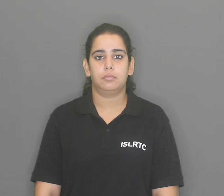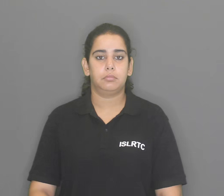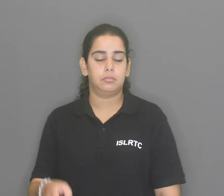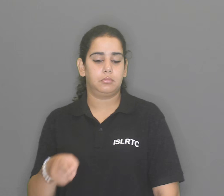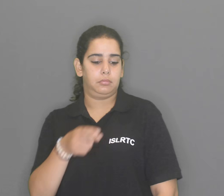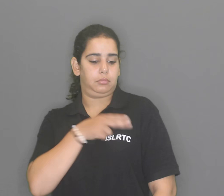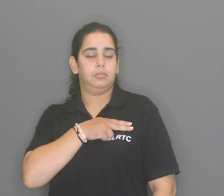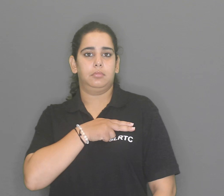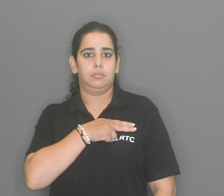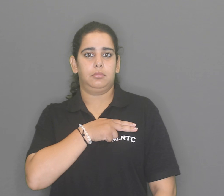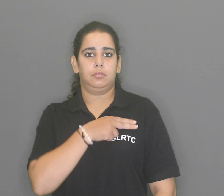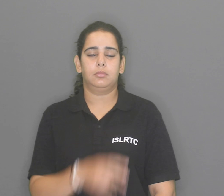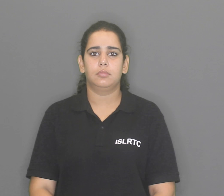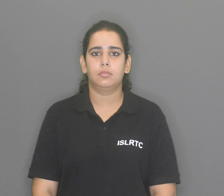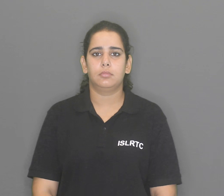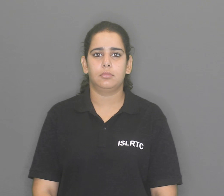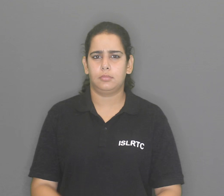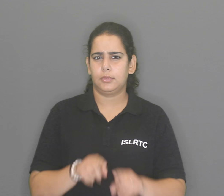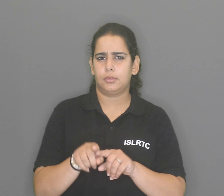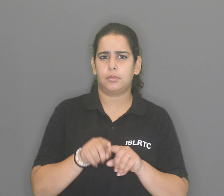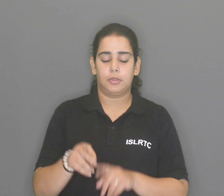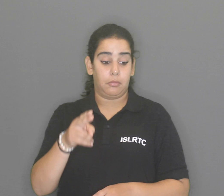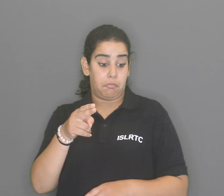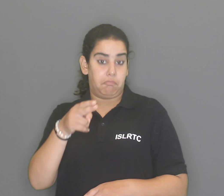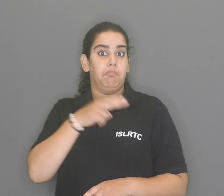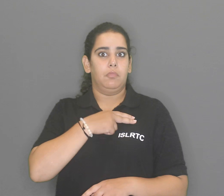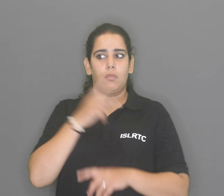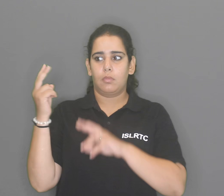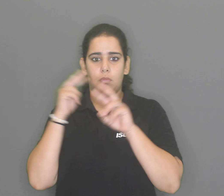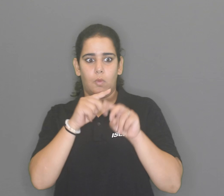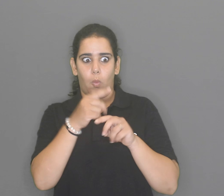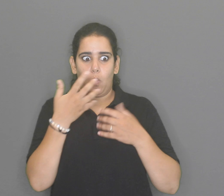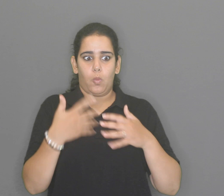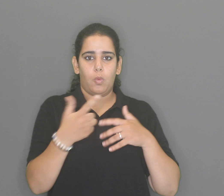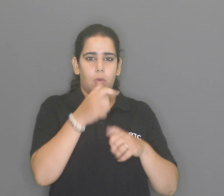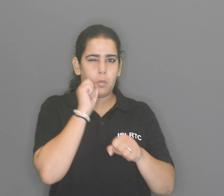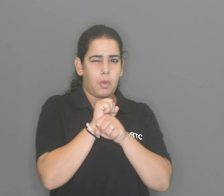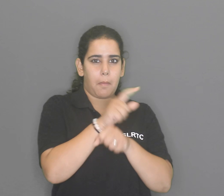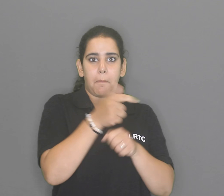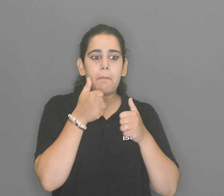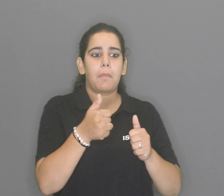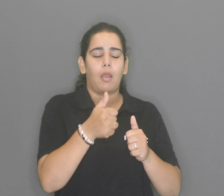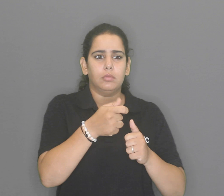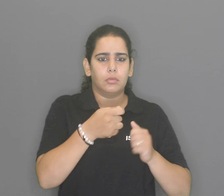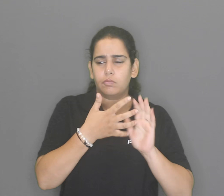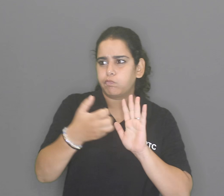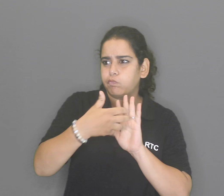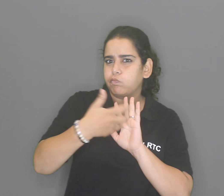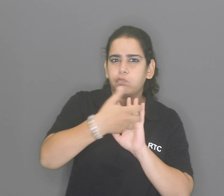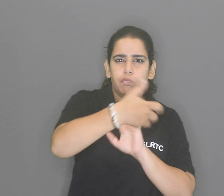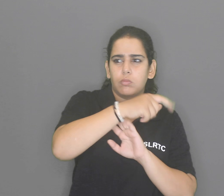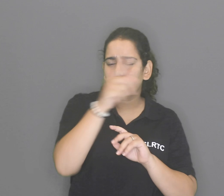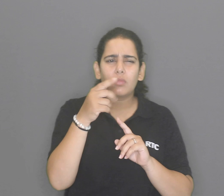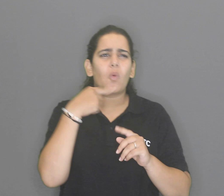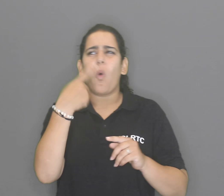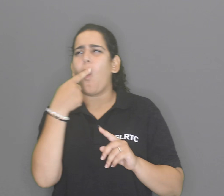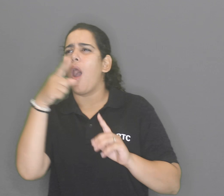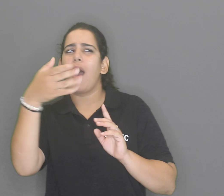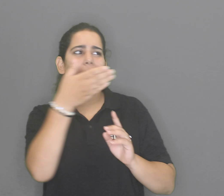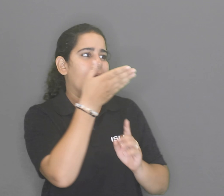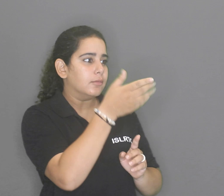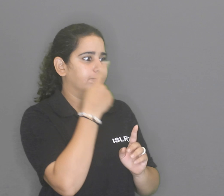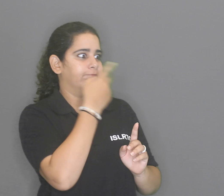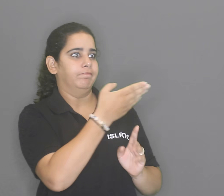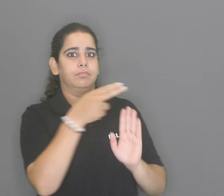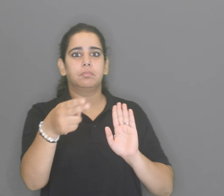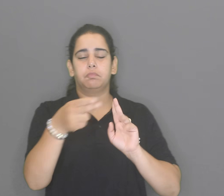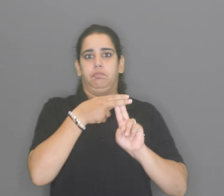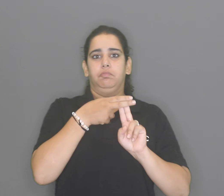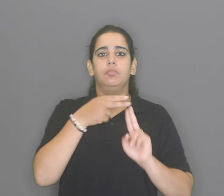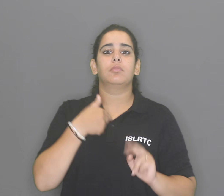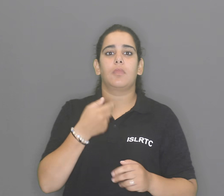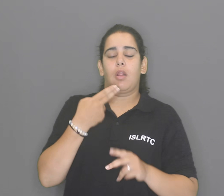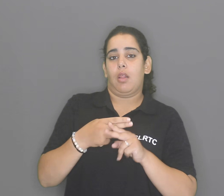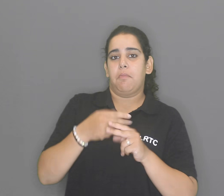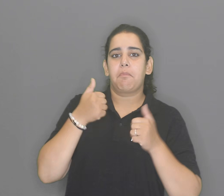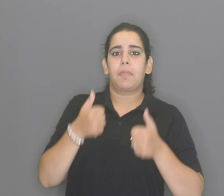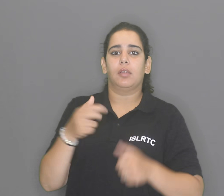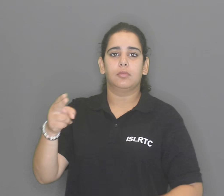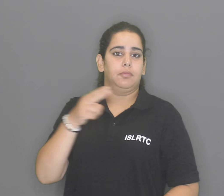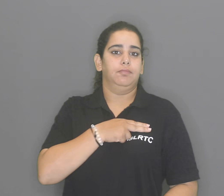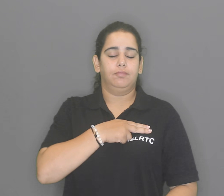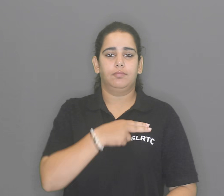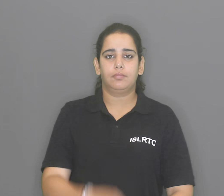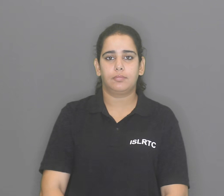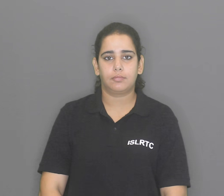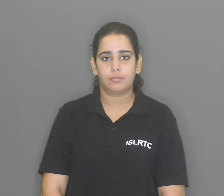Synchronous Accessibility Ensuring that live or real-time content, such as webinars or live broadcasts, is accessible to all users through features like live captioning or sign language interpretation.